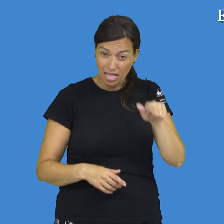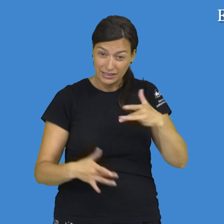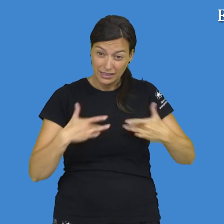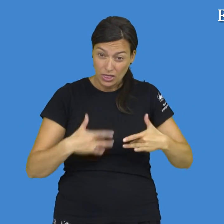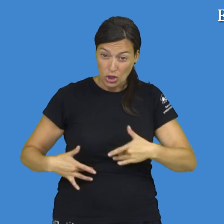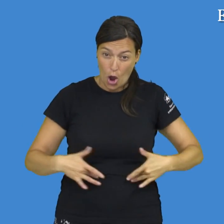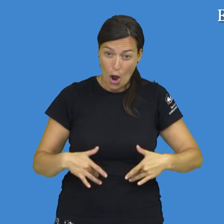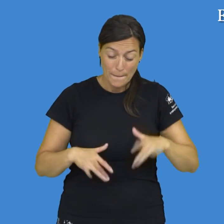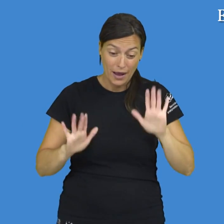síntoma